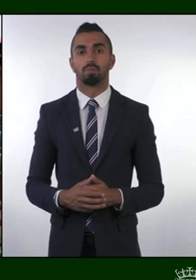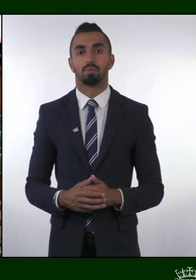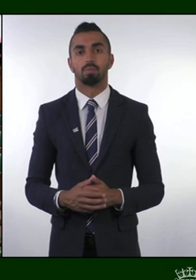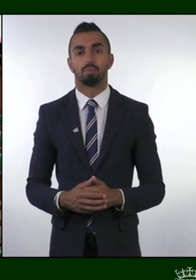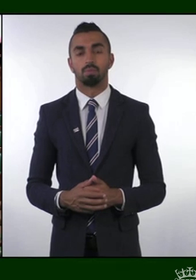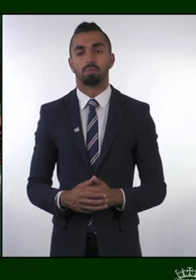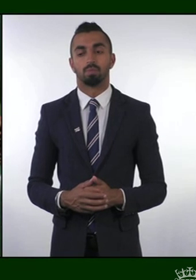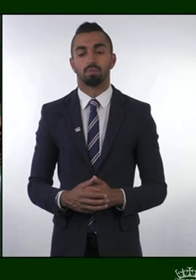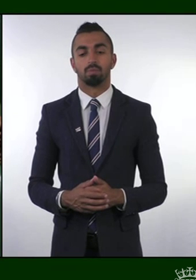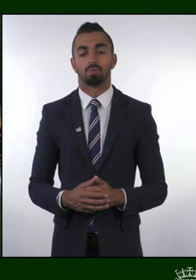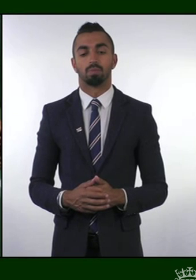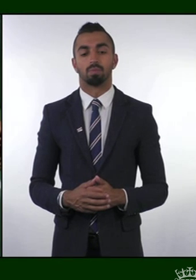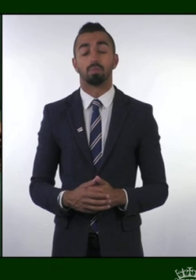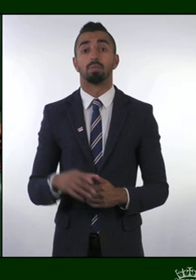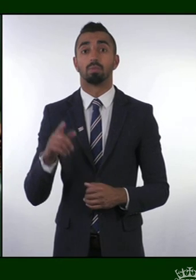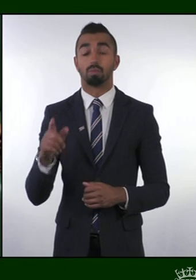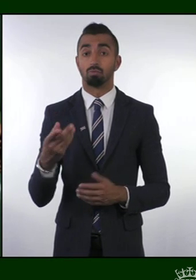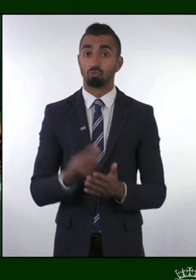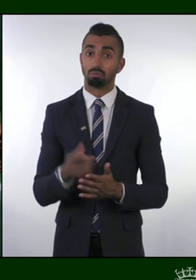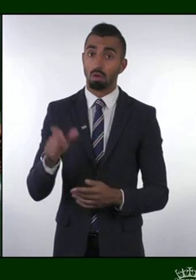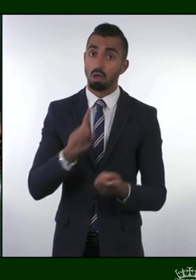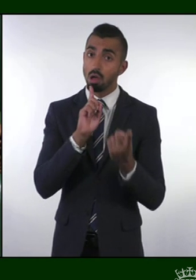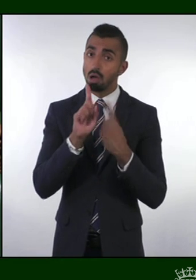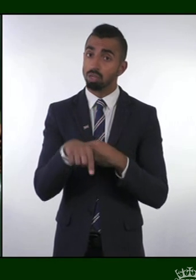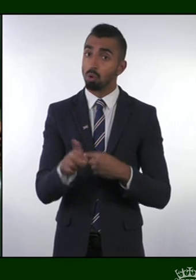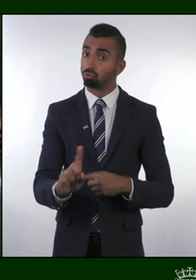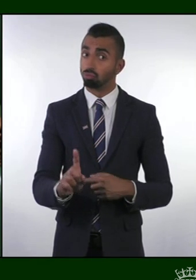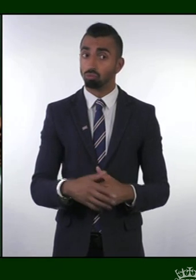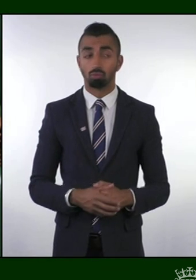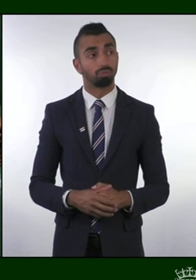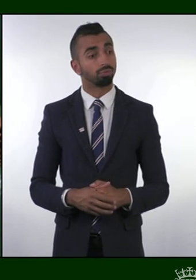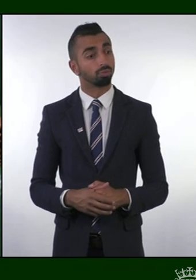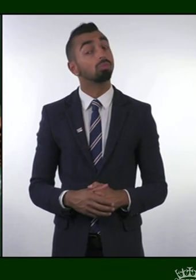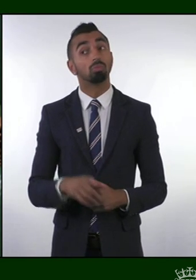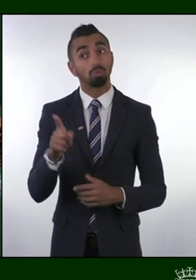The honourable Member makes a good and fair point about the importance of cash, particularly in our rural communities.